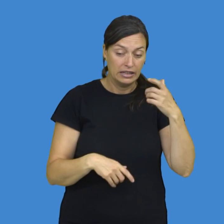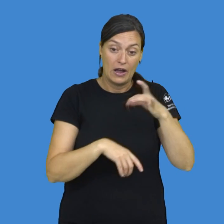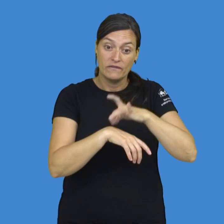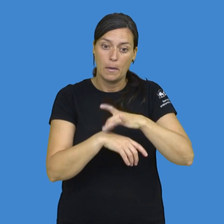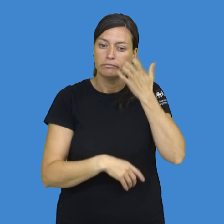enfermo